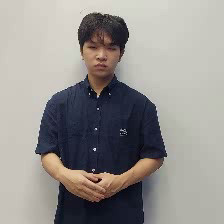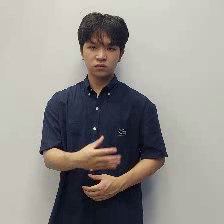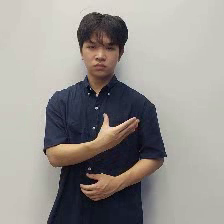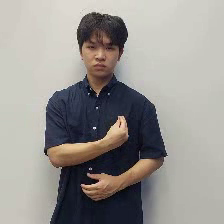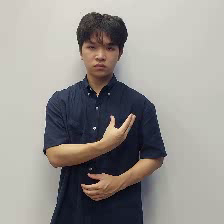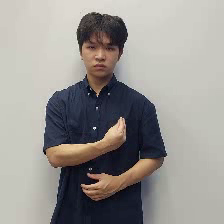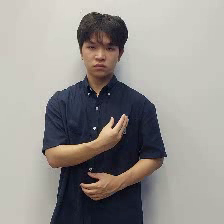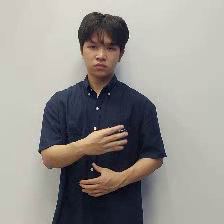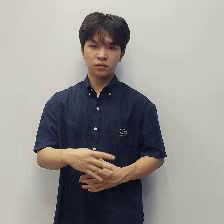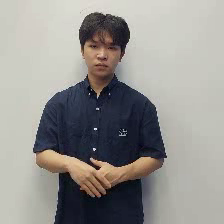Xúc động